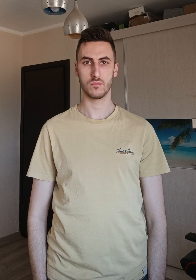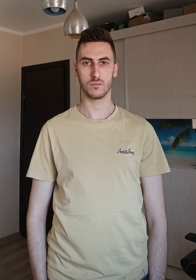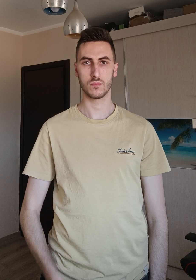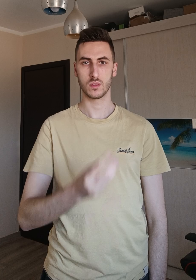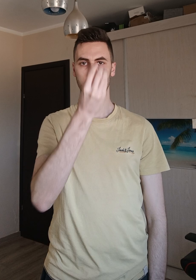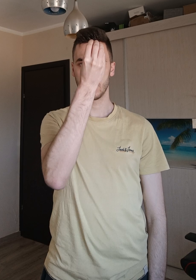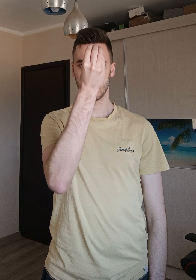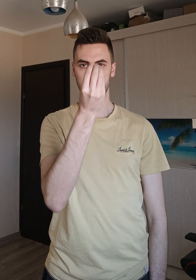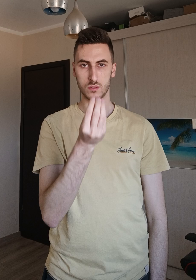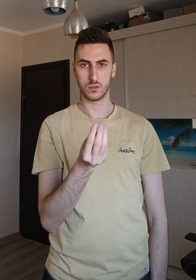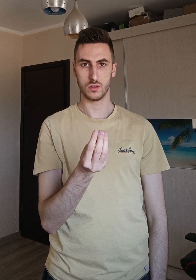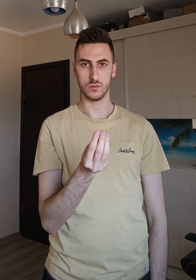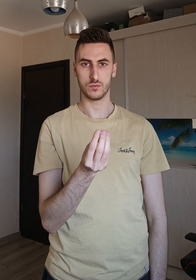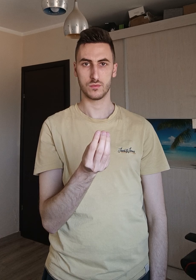טוב